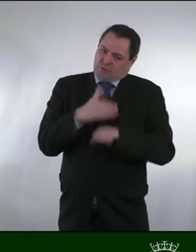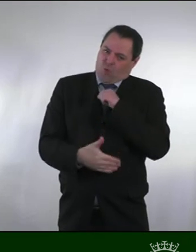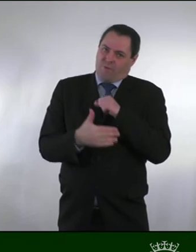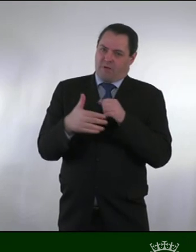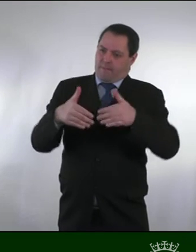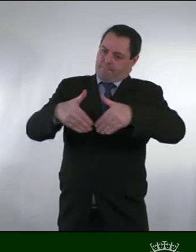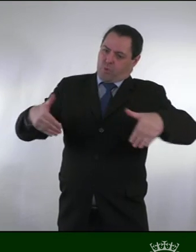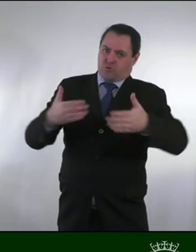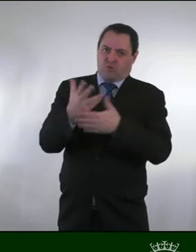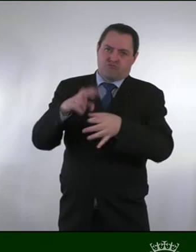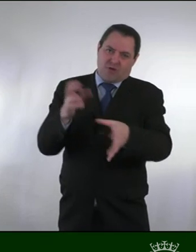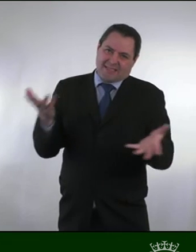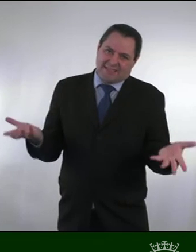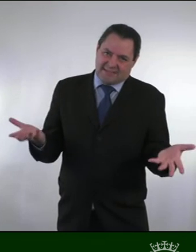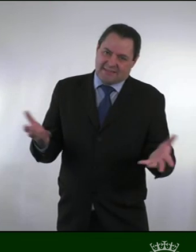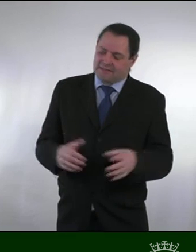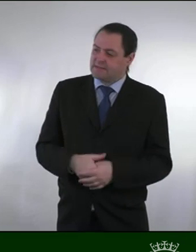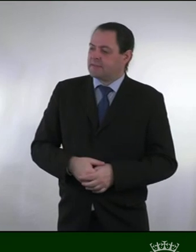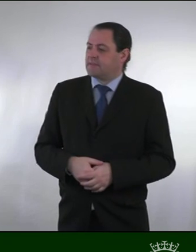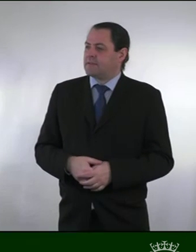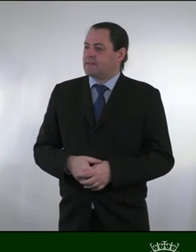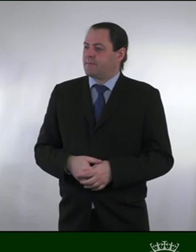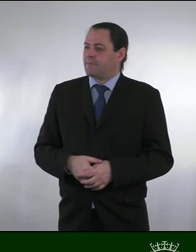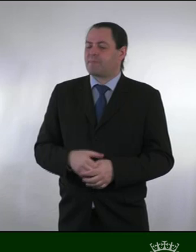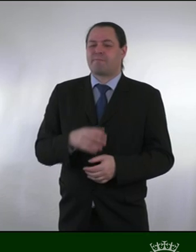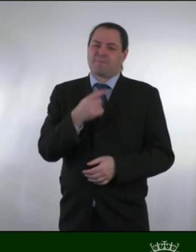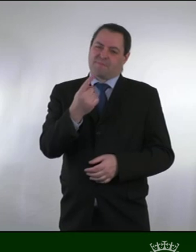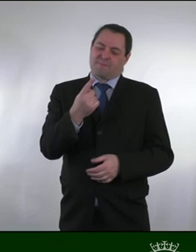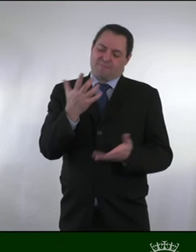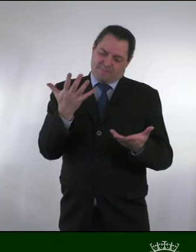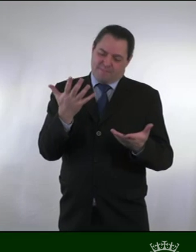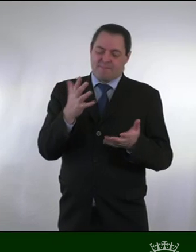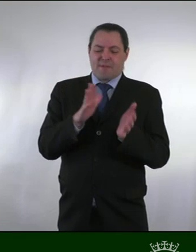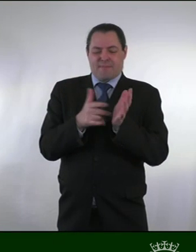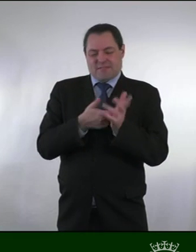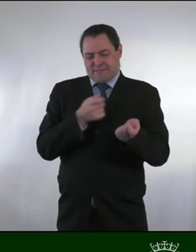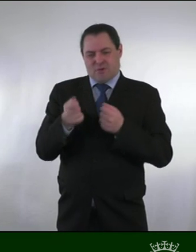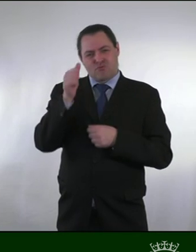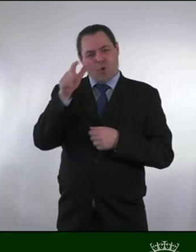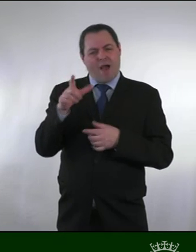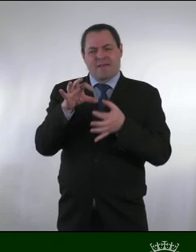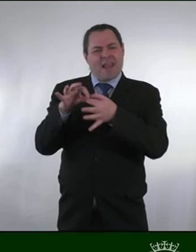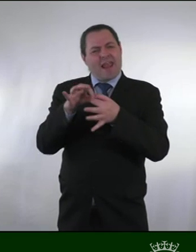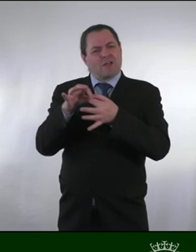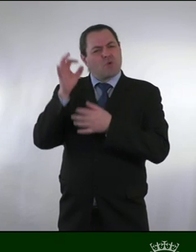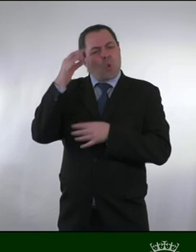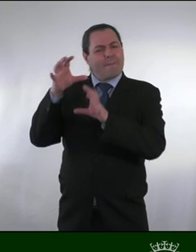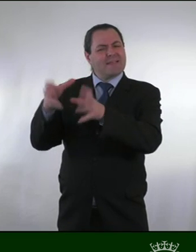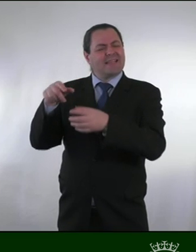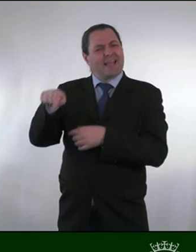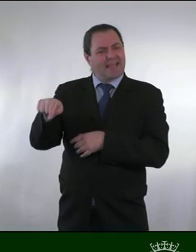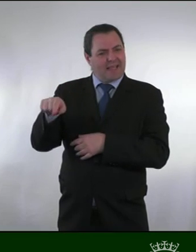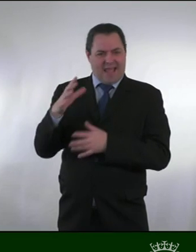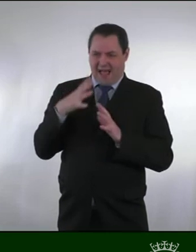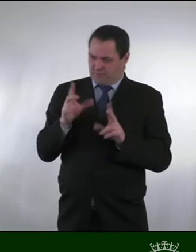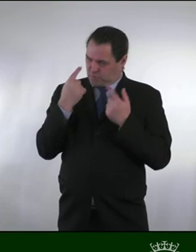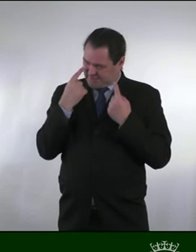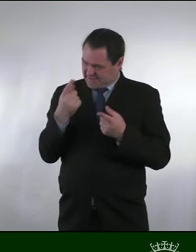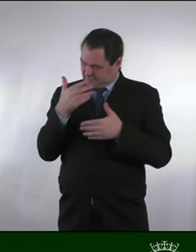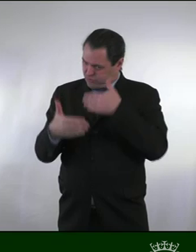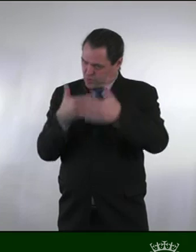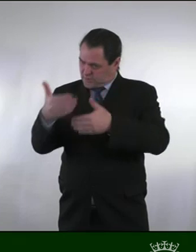As the honourable Lady may know from what I said to the Liaison Committee several times, the proof of the pudding is in the eating.